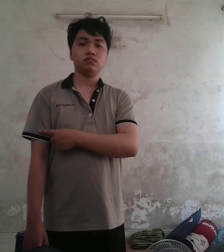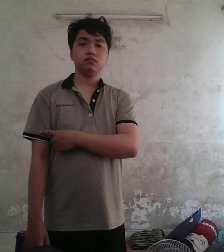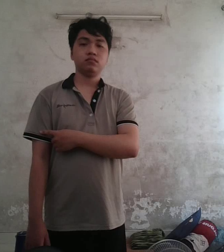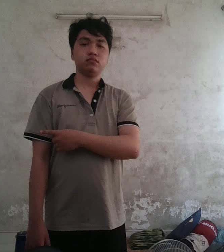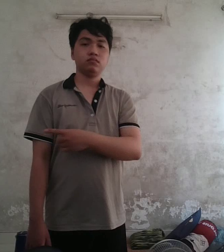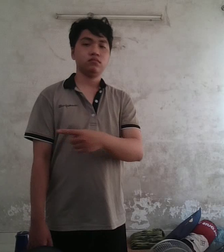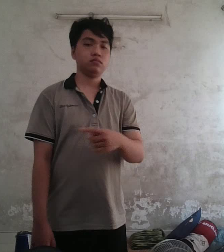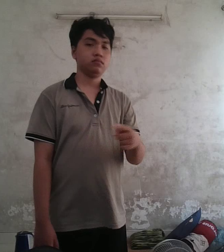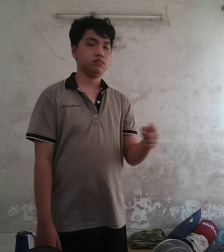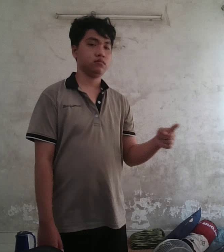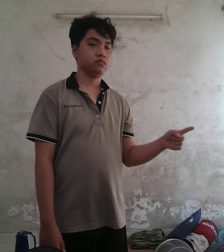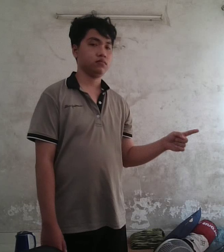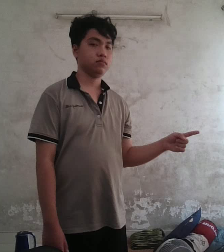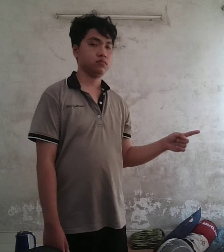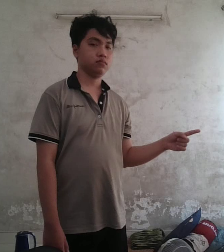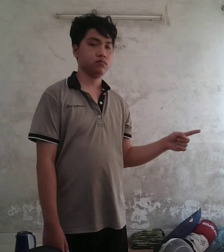cac ban